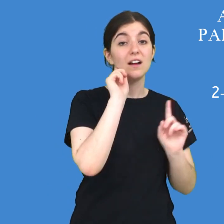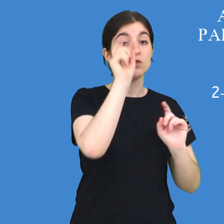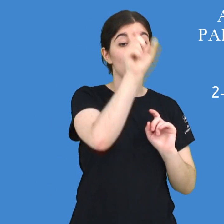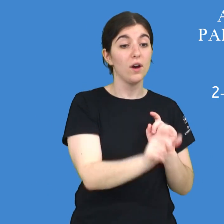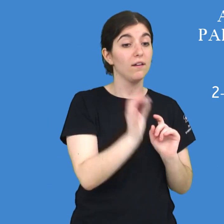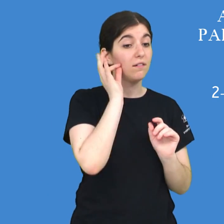persona